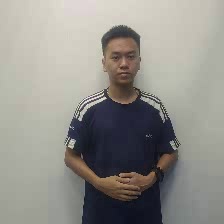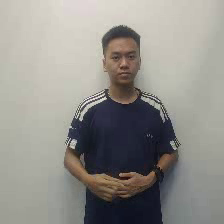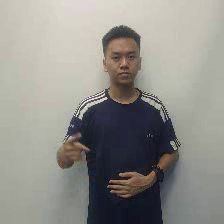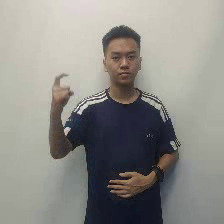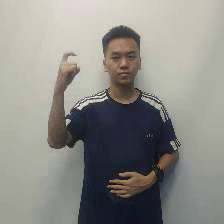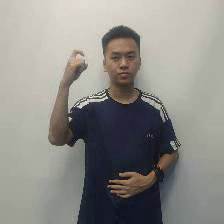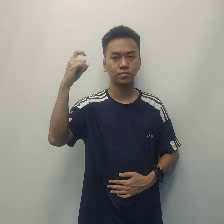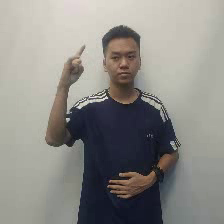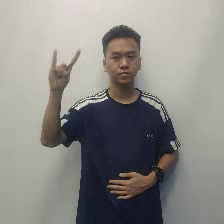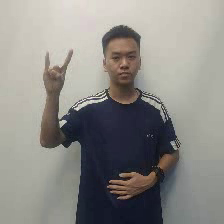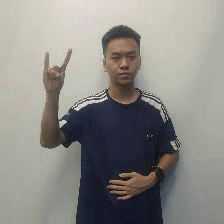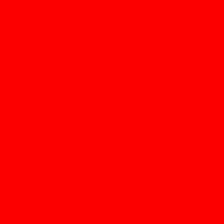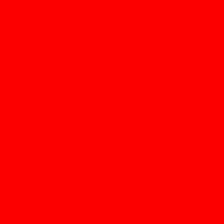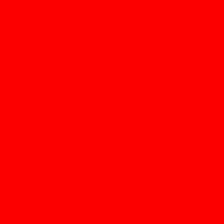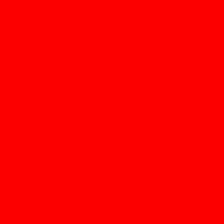Đồng ý